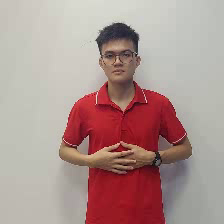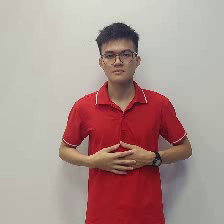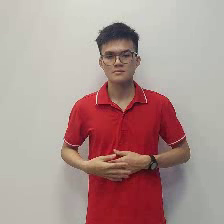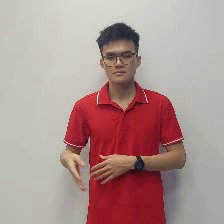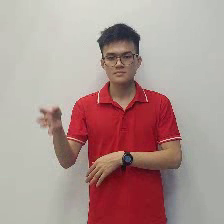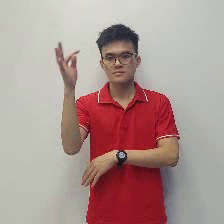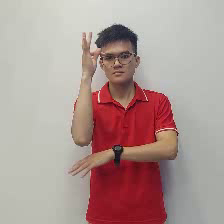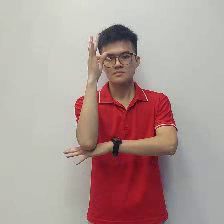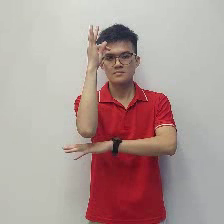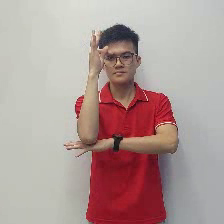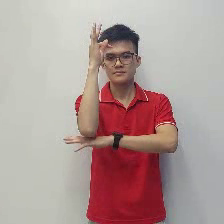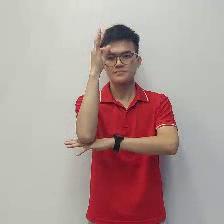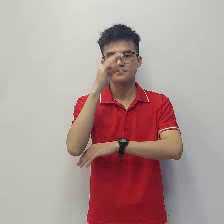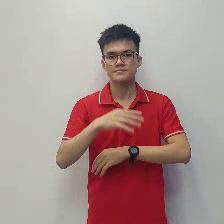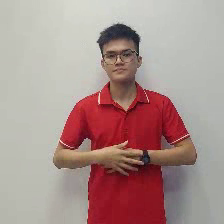Trưa